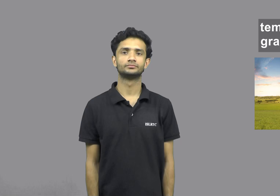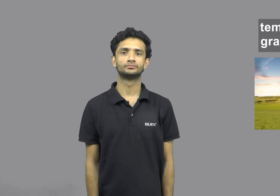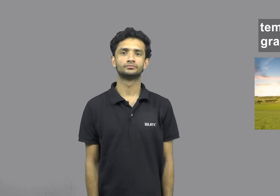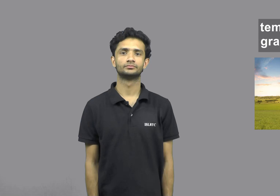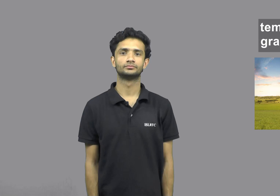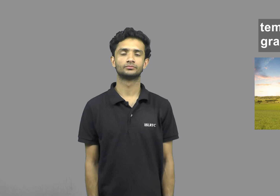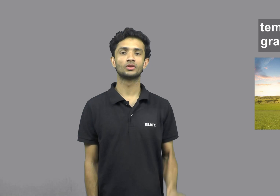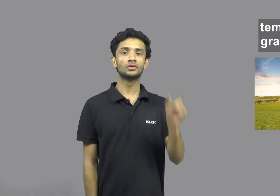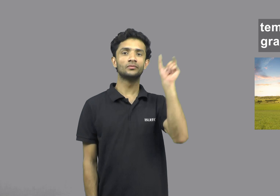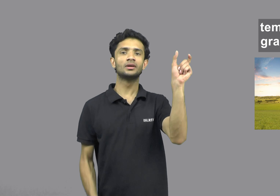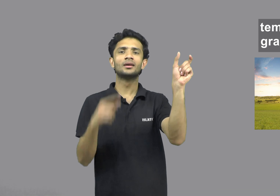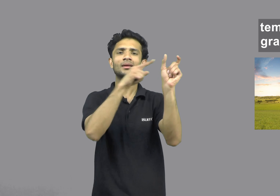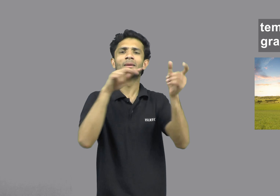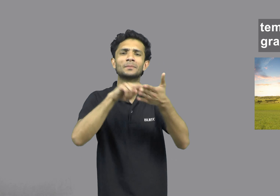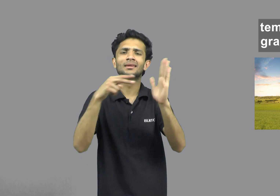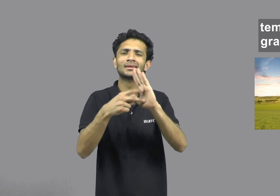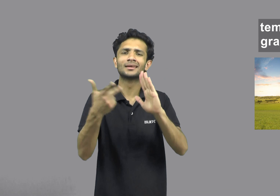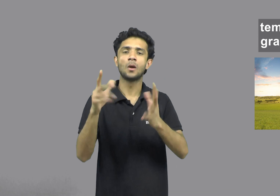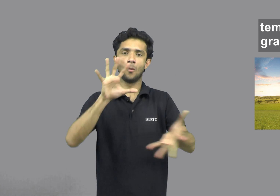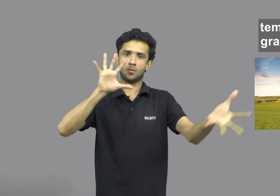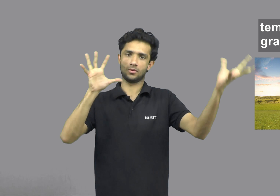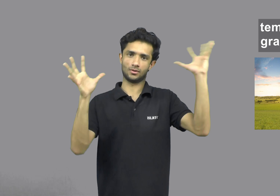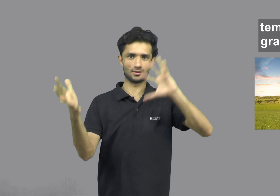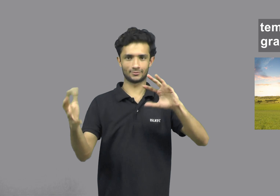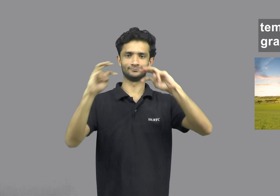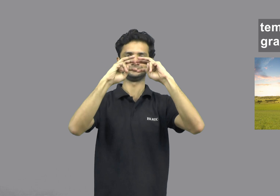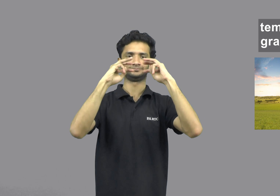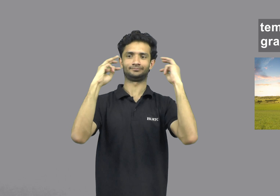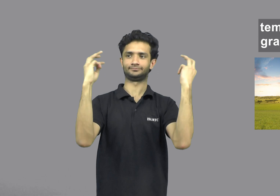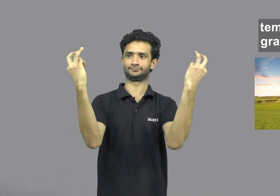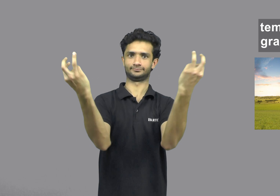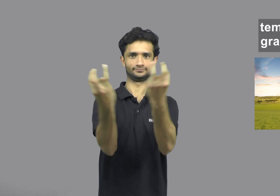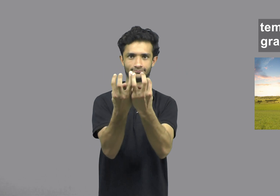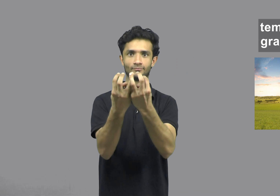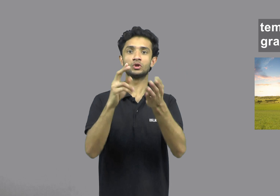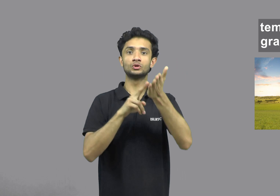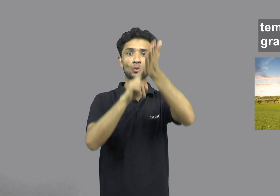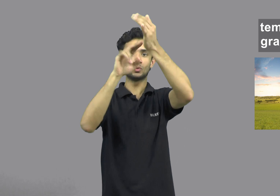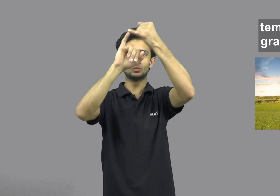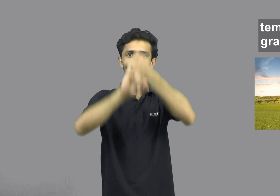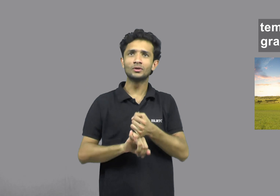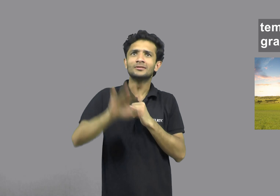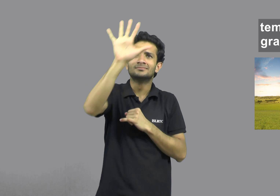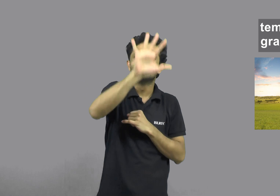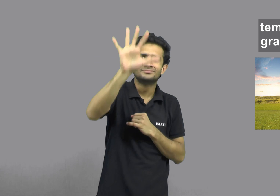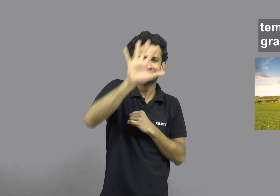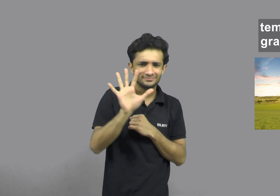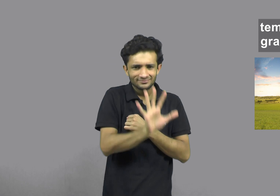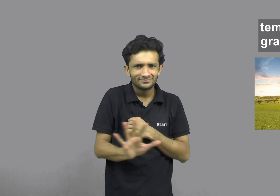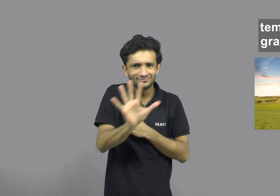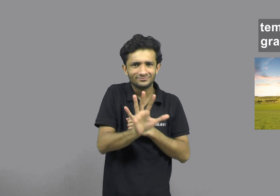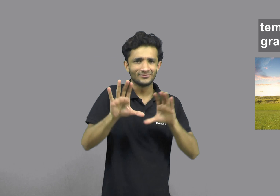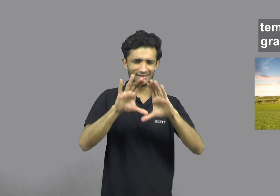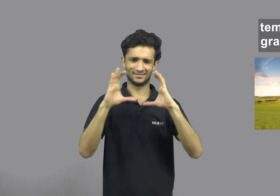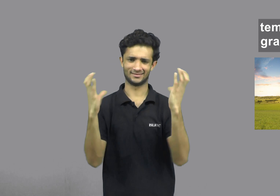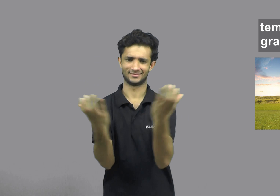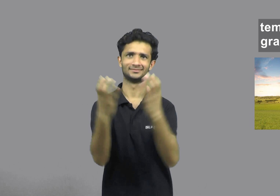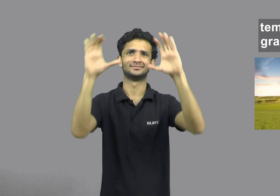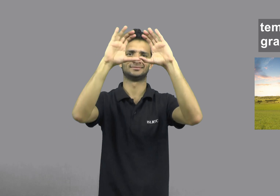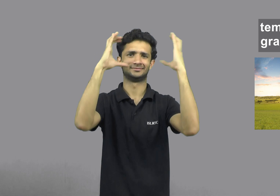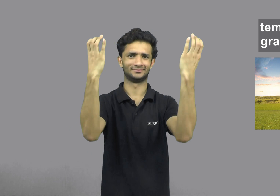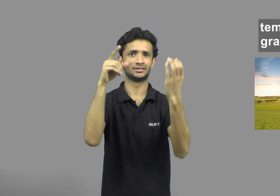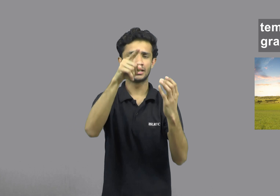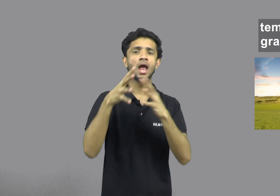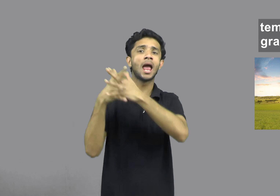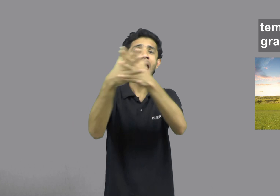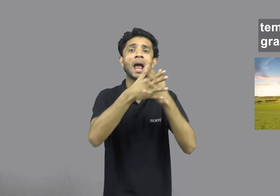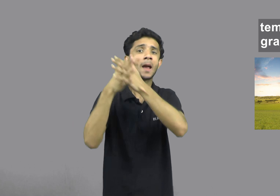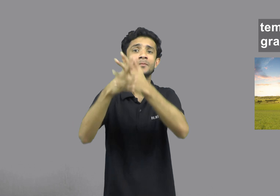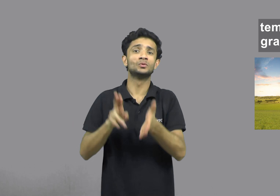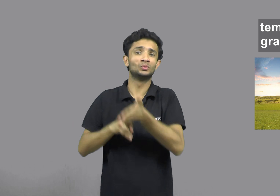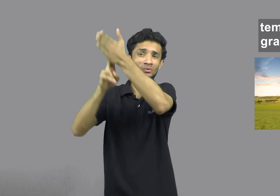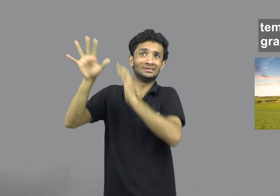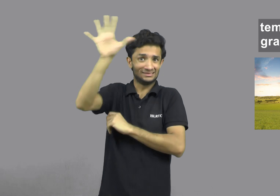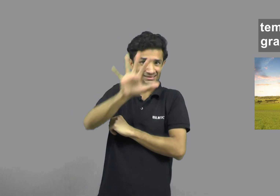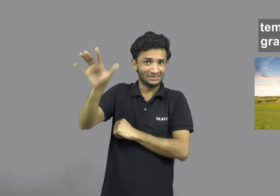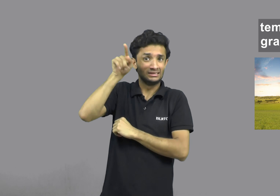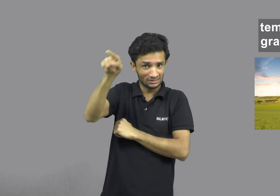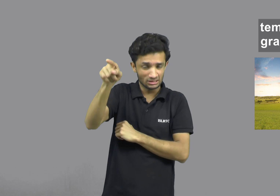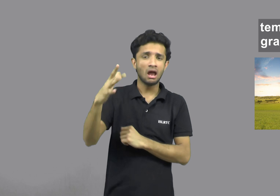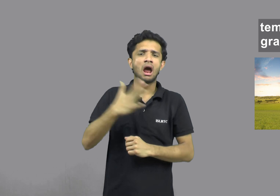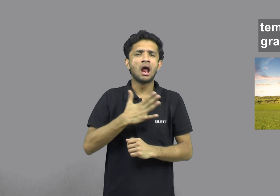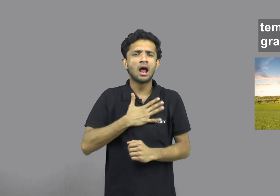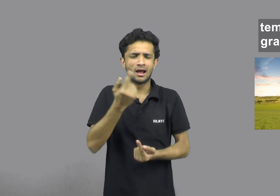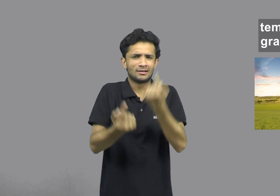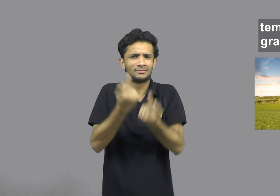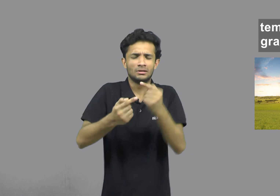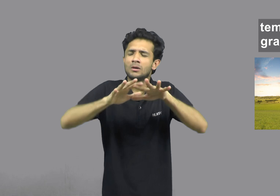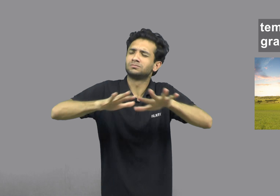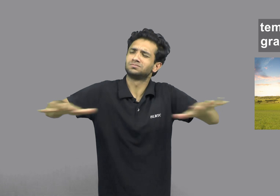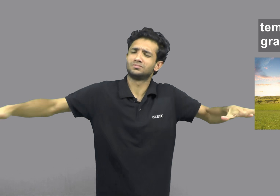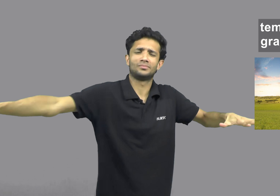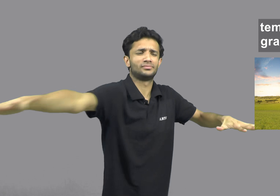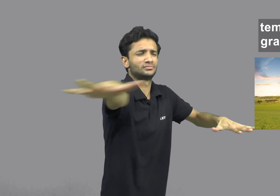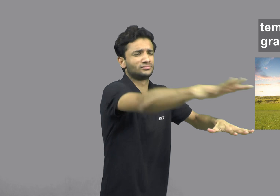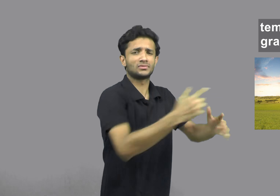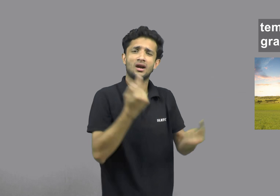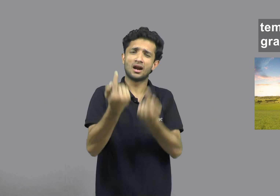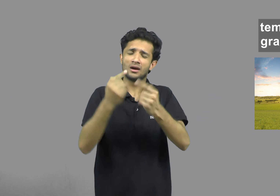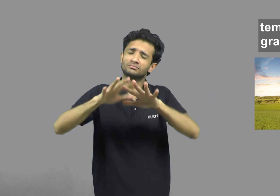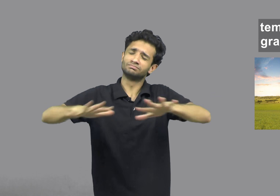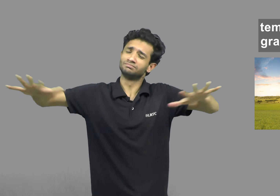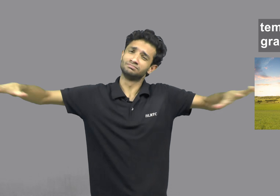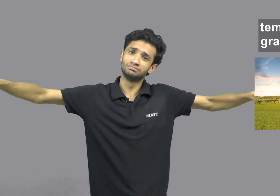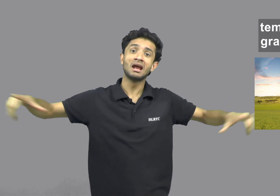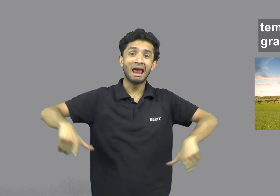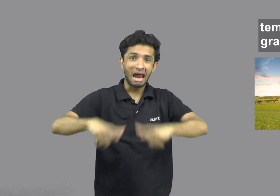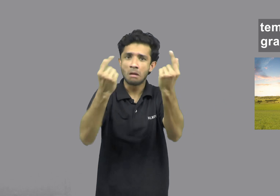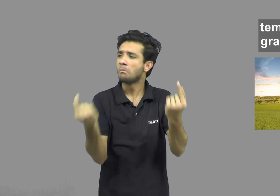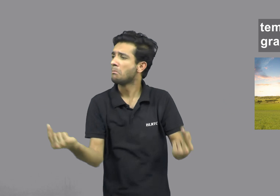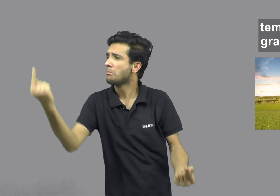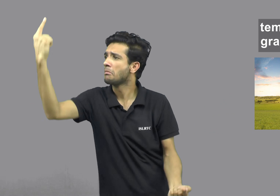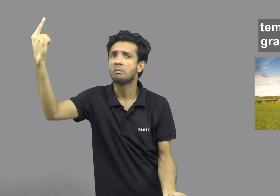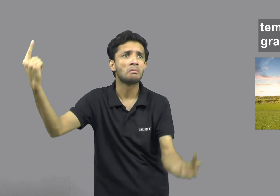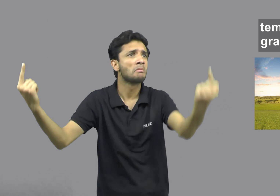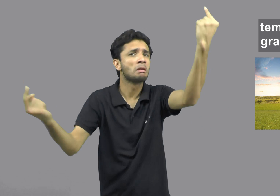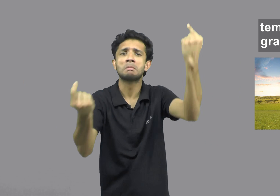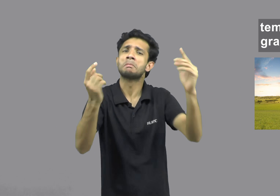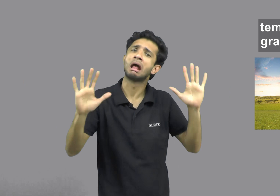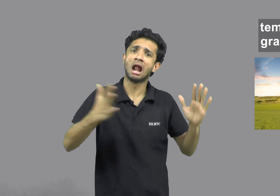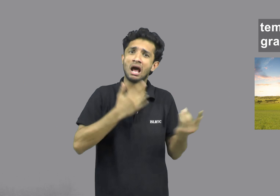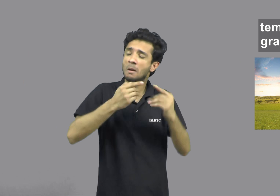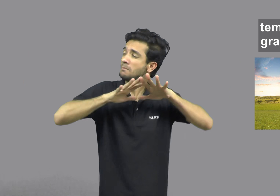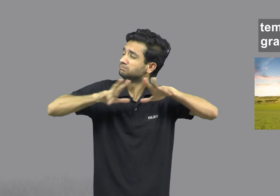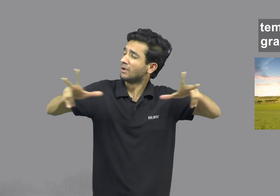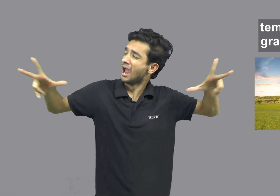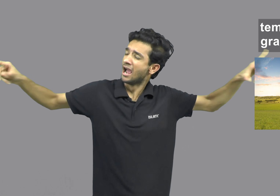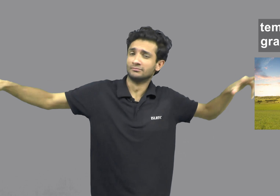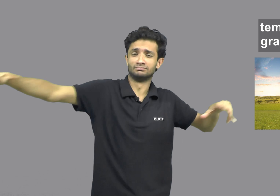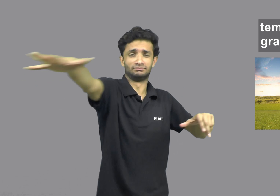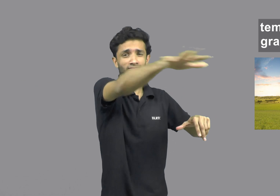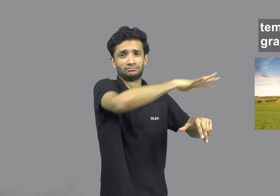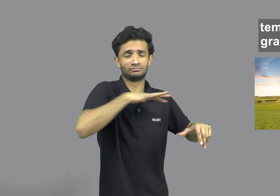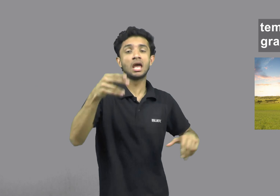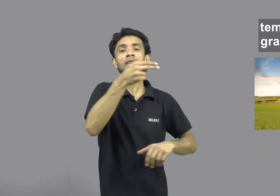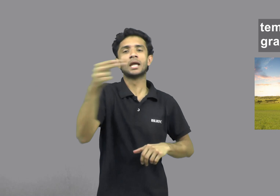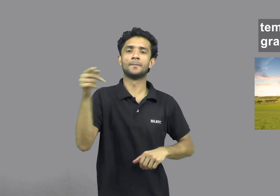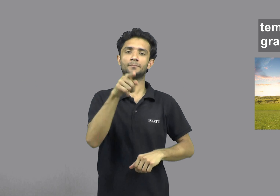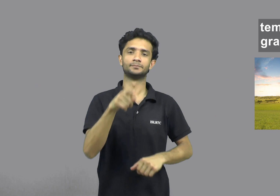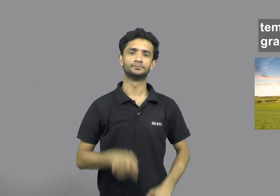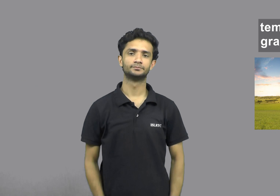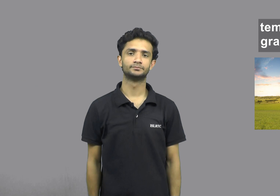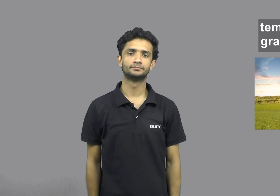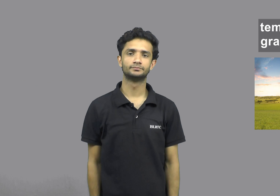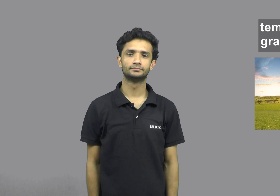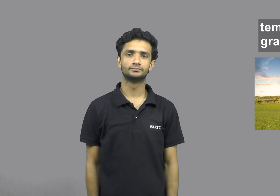Temperate Grassland